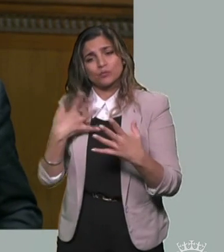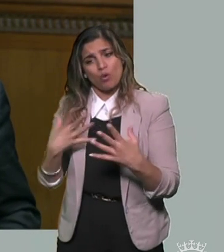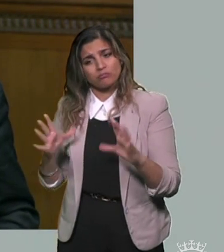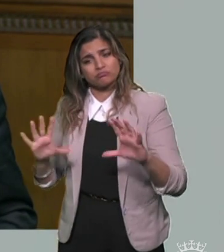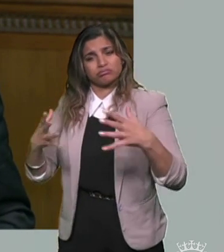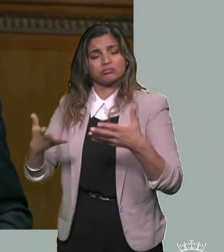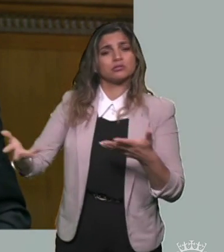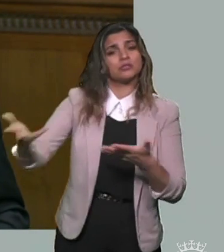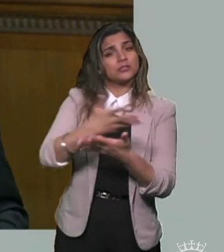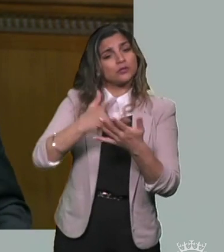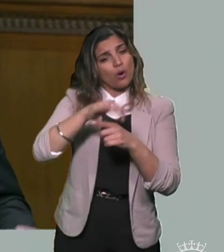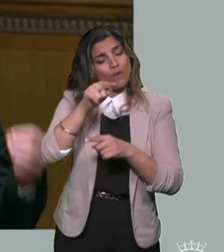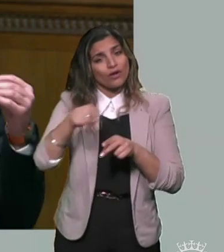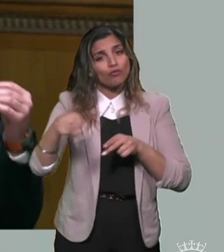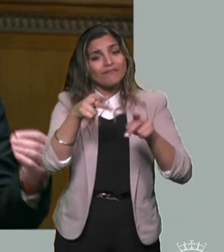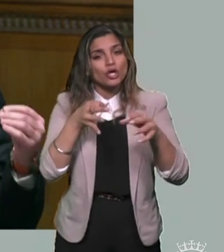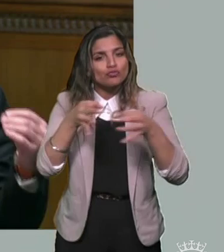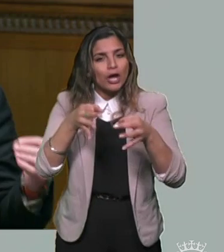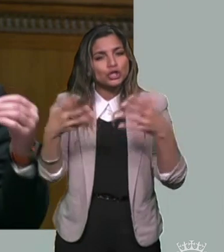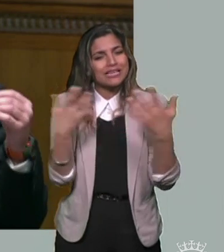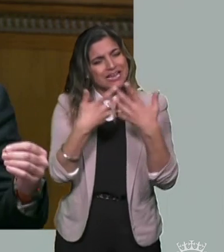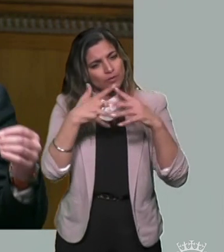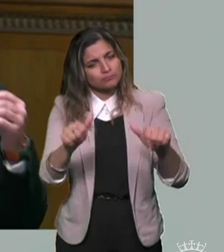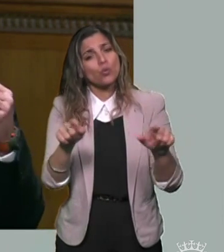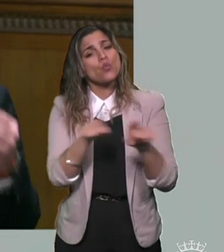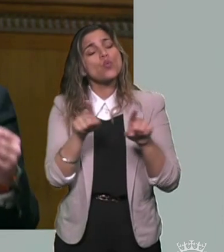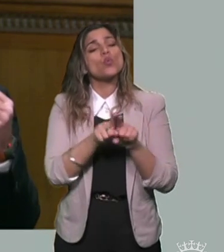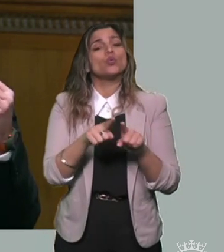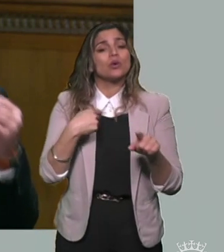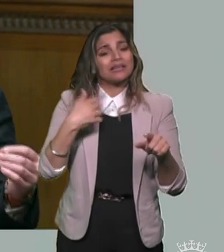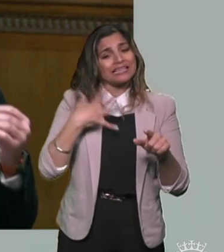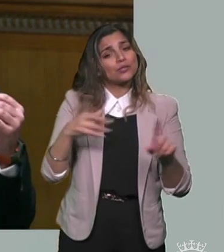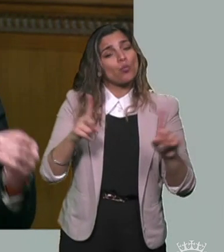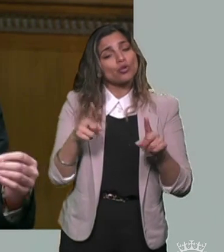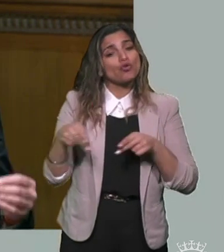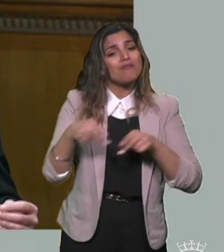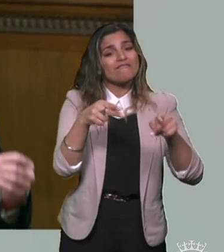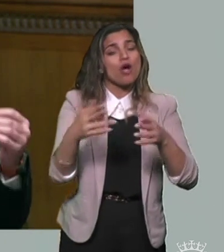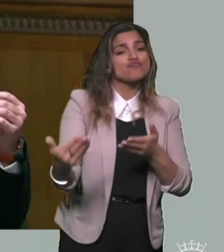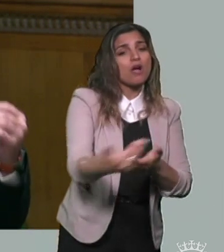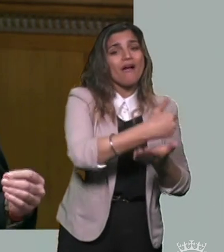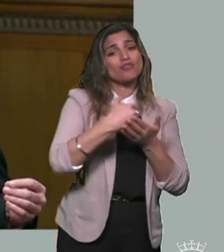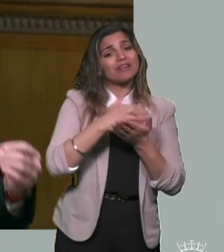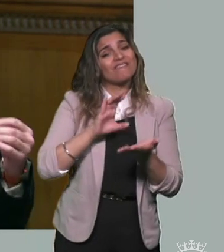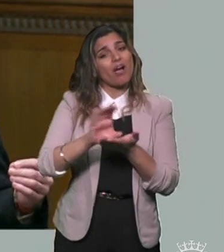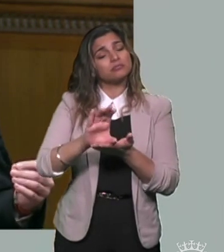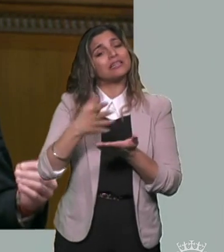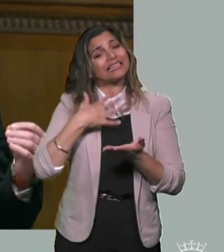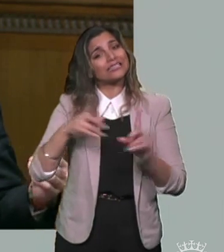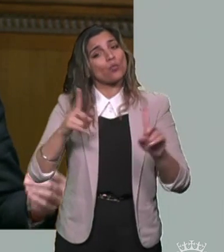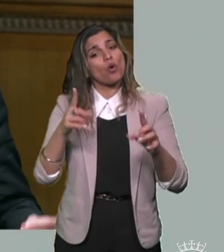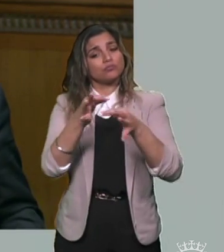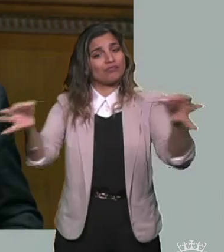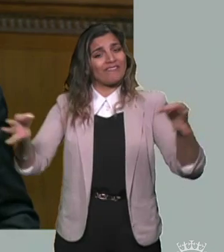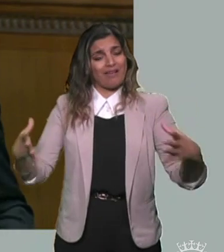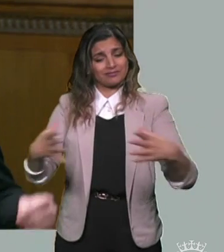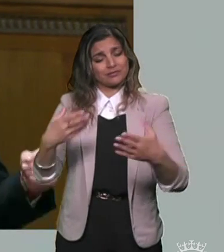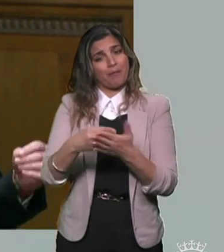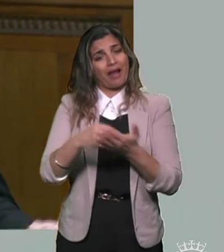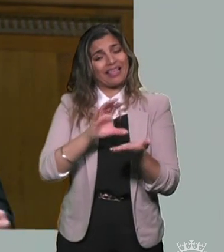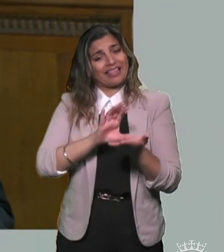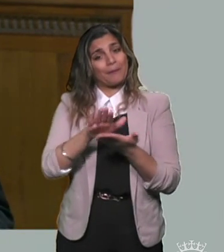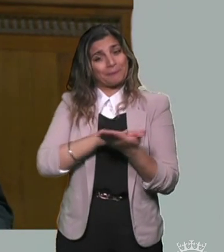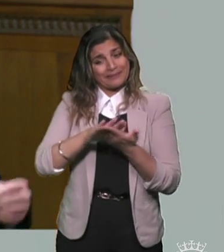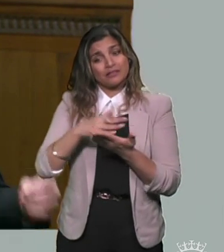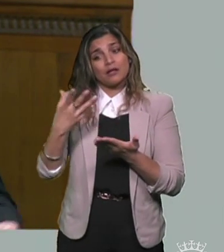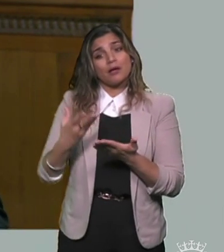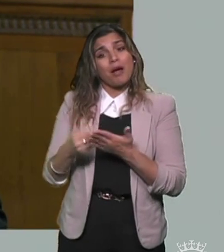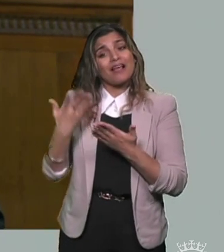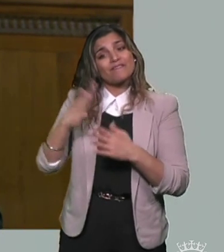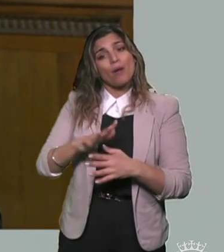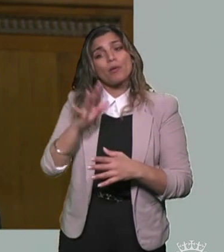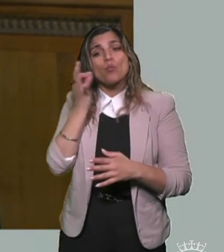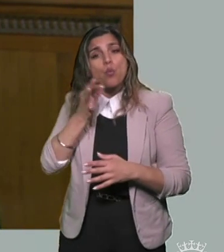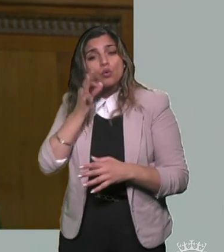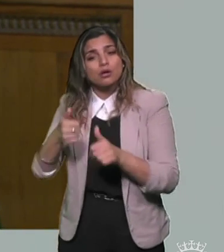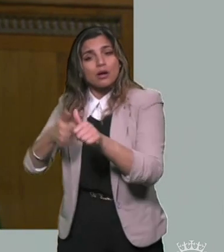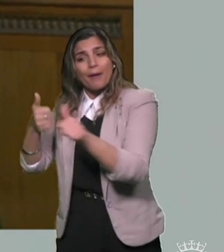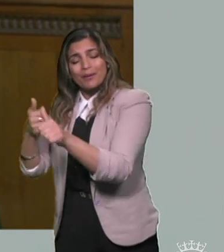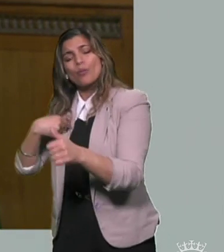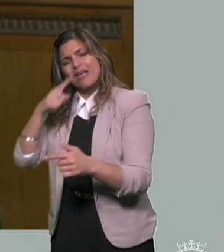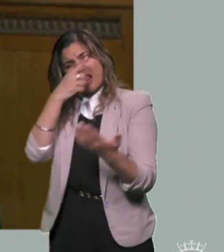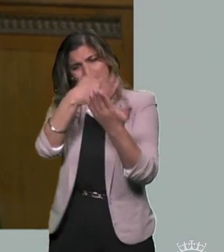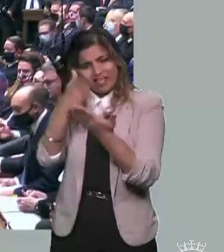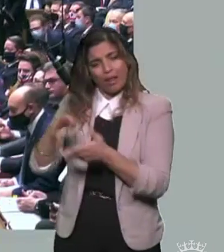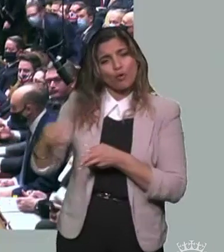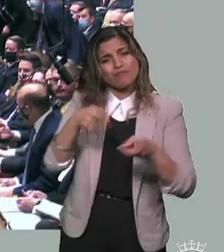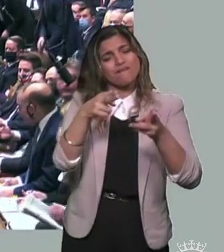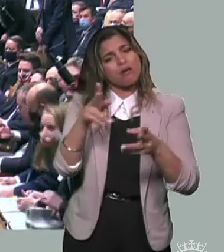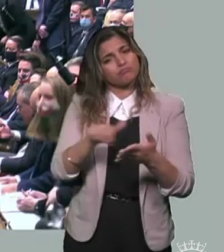Will he ask Ministers to look at the idea of a new, ringfenced national rivers recovery fund, using fines paid by the water companies, so that we can clean the Wye and other rivers up properly, once and for all?